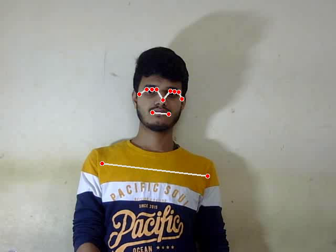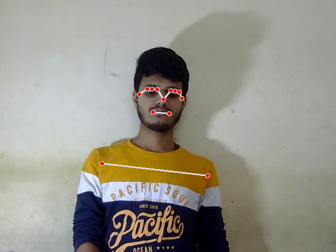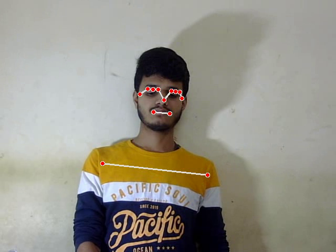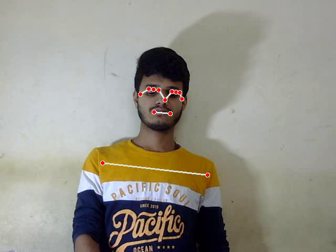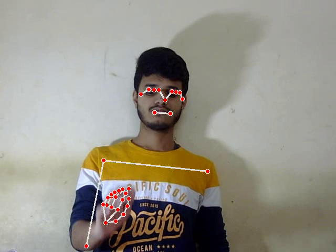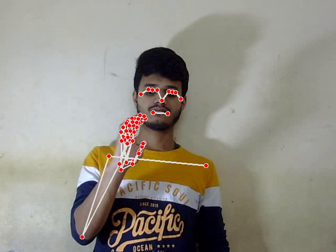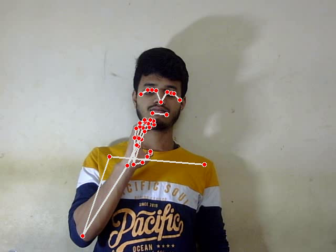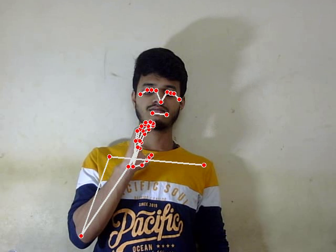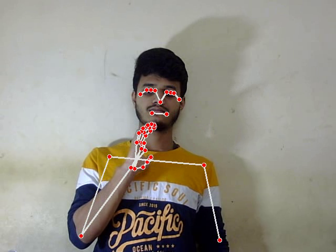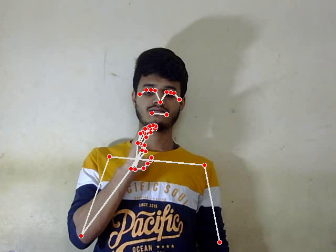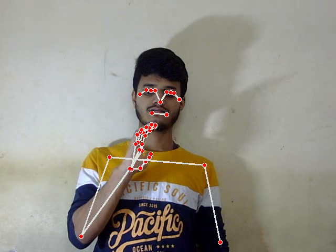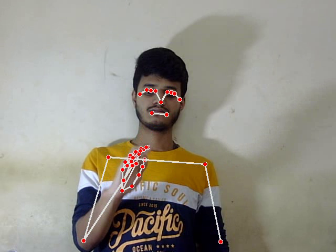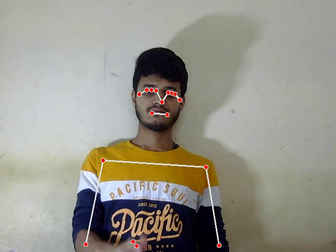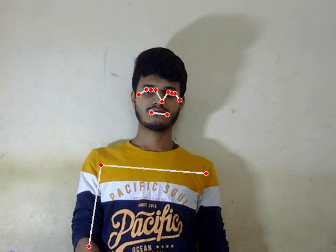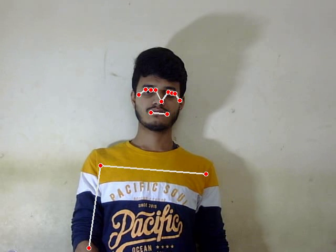fine